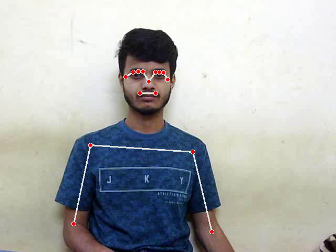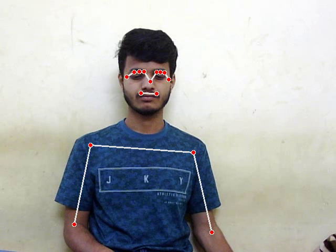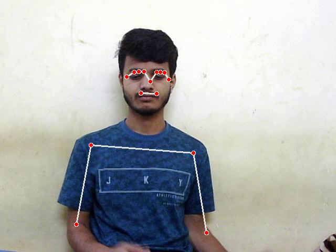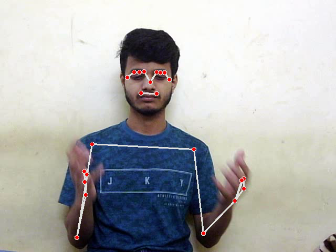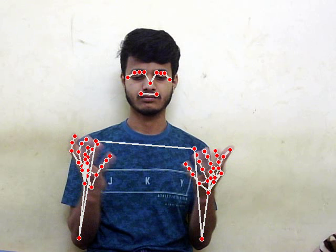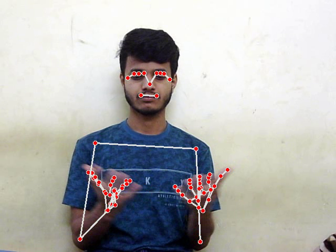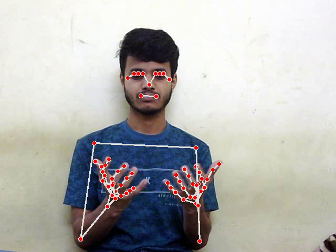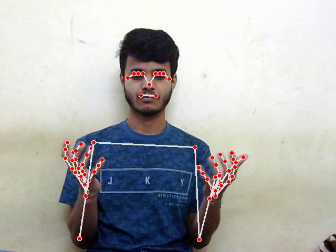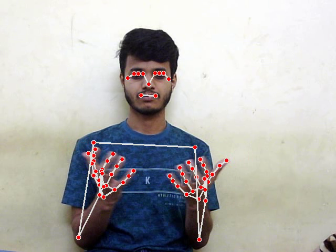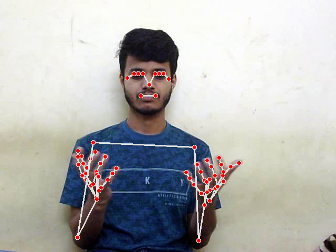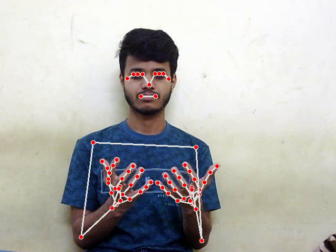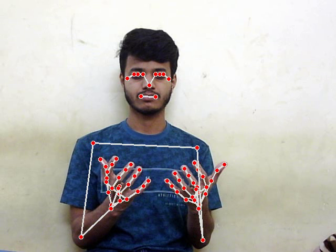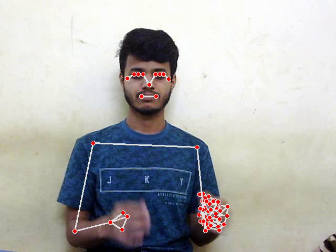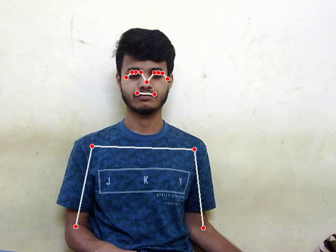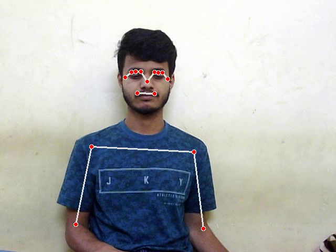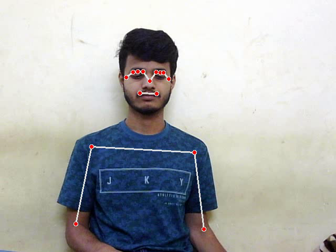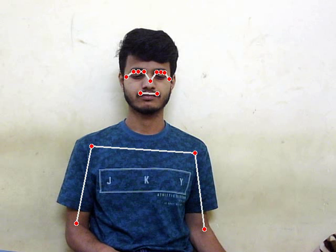what